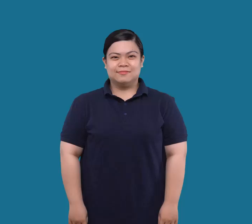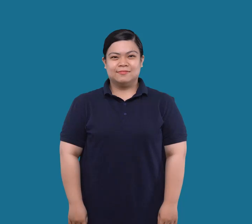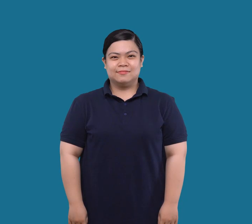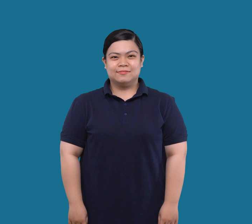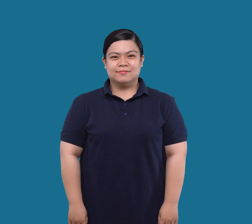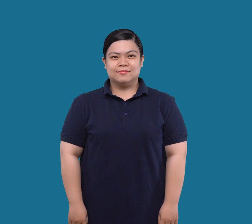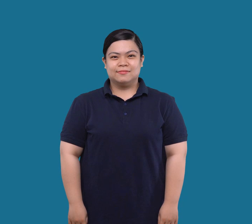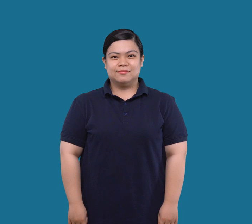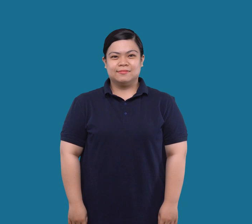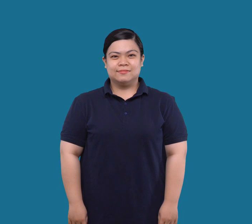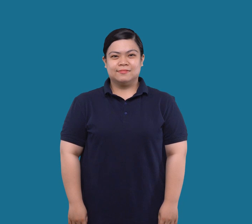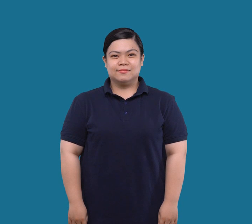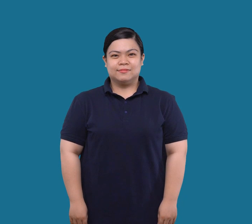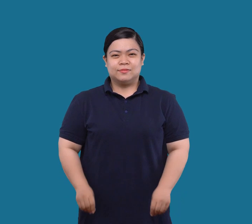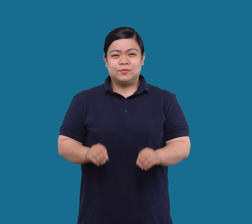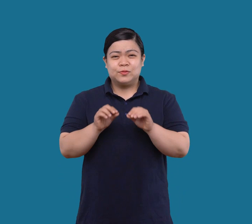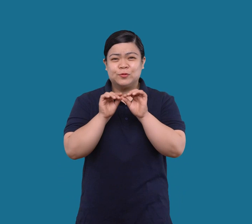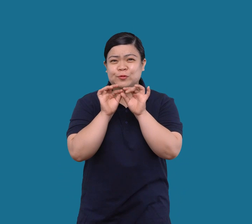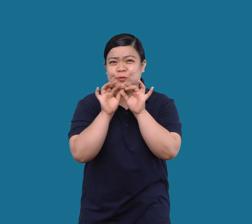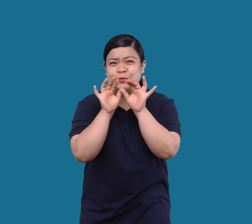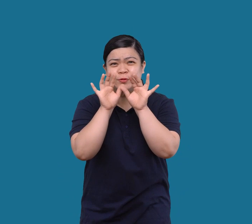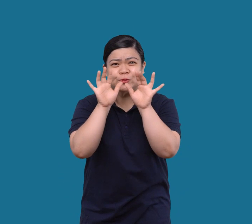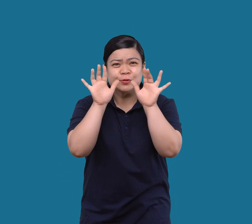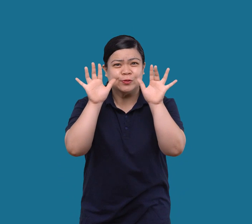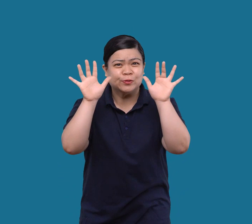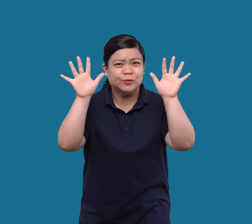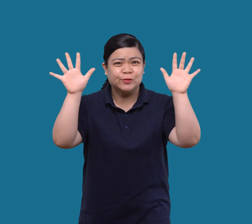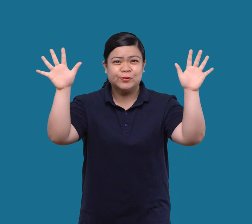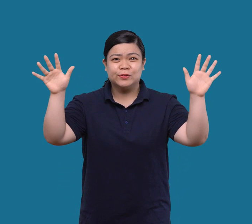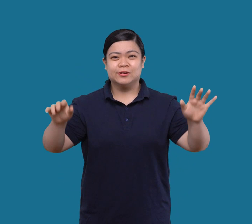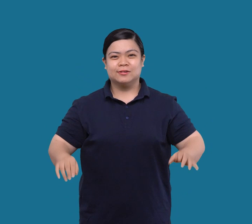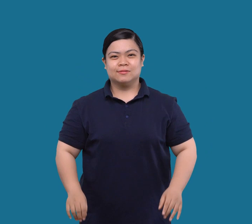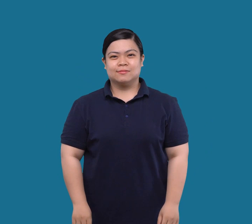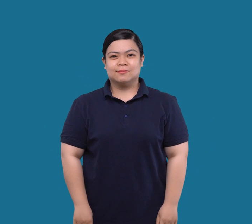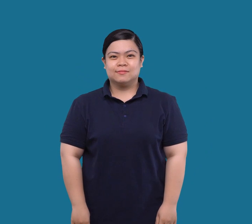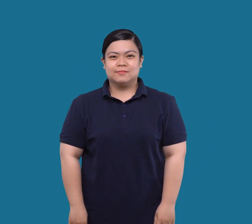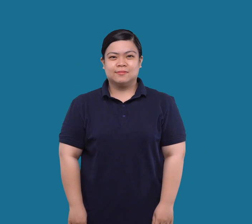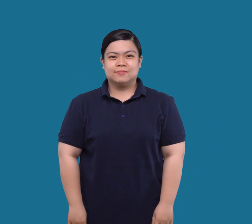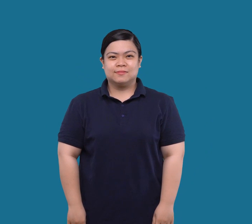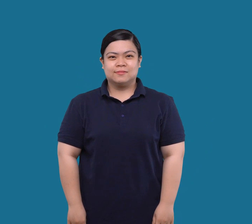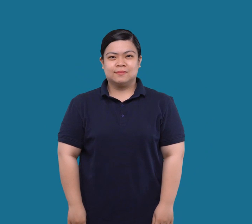rực rỡ